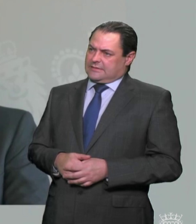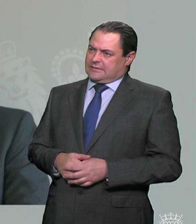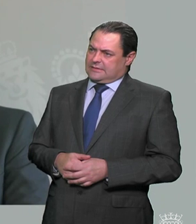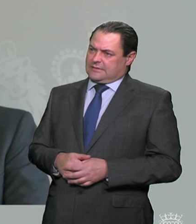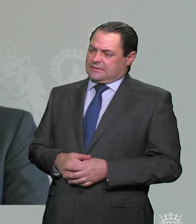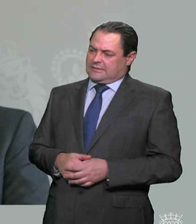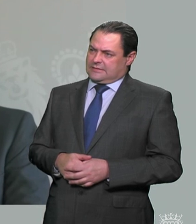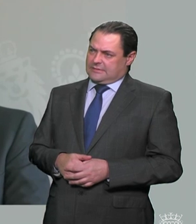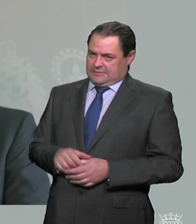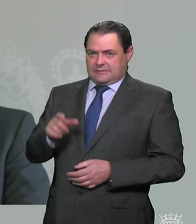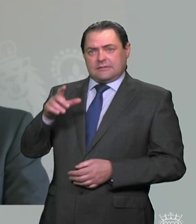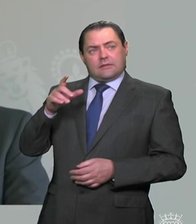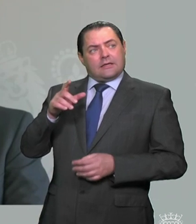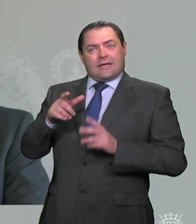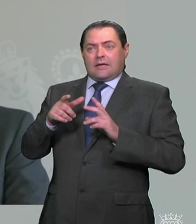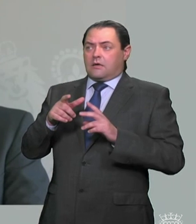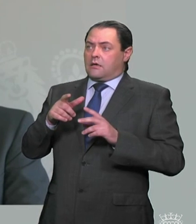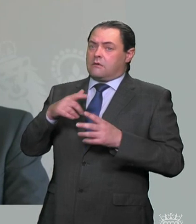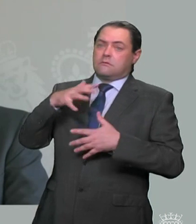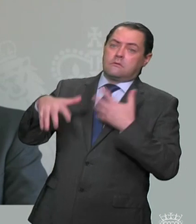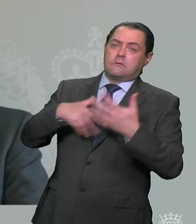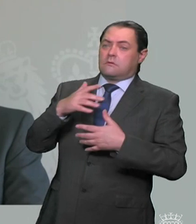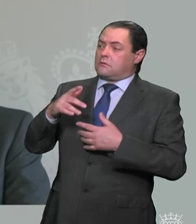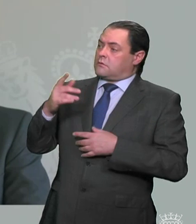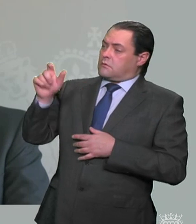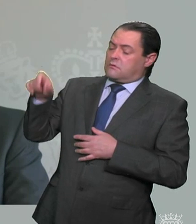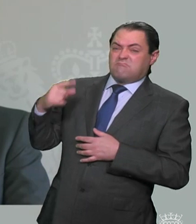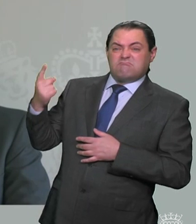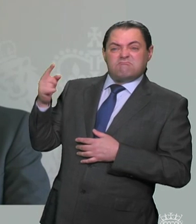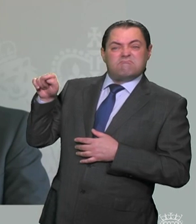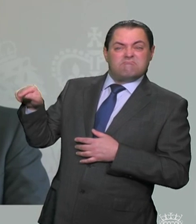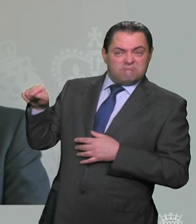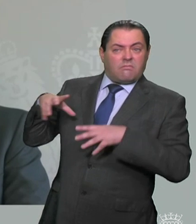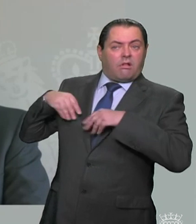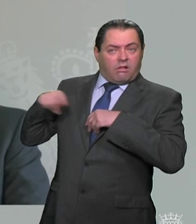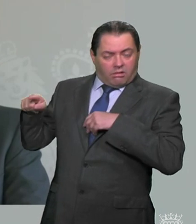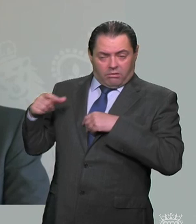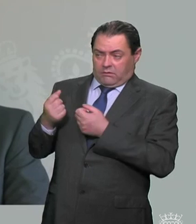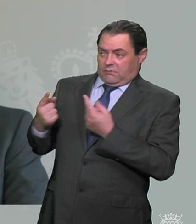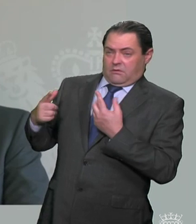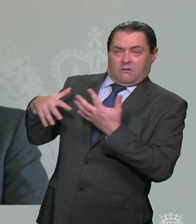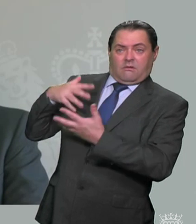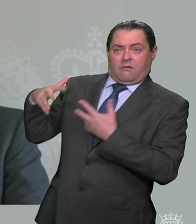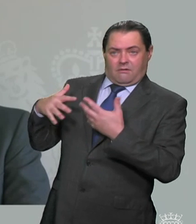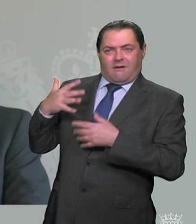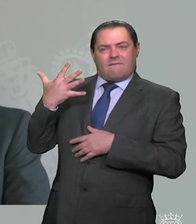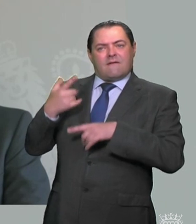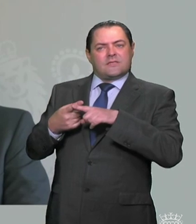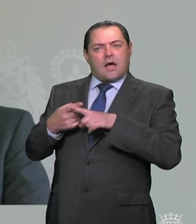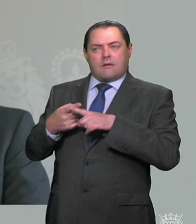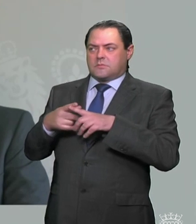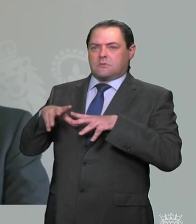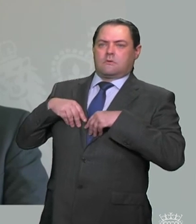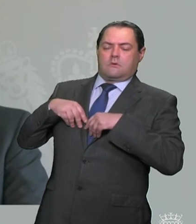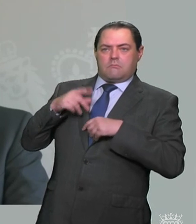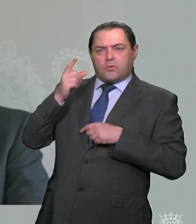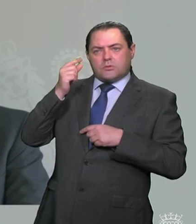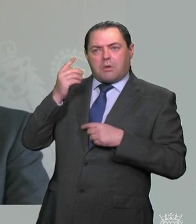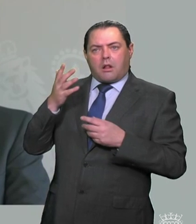You are five times more likely to catch it if you have been in contact with someone who has it.